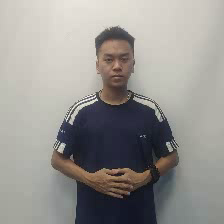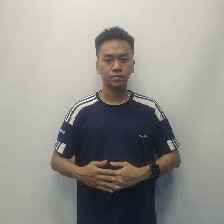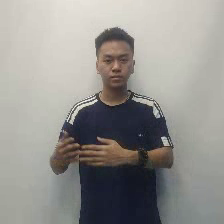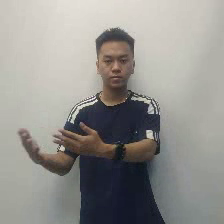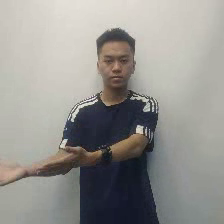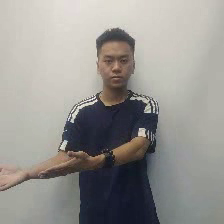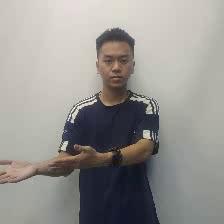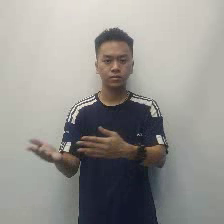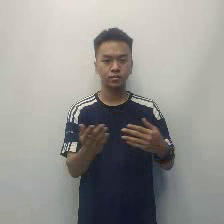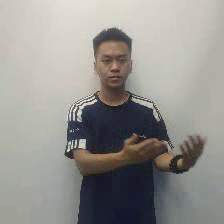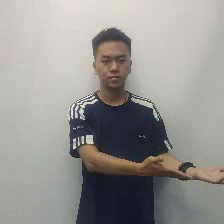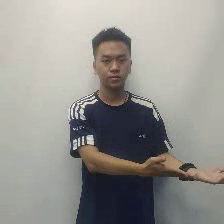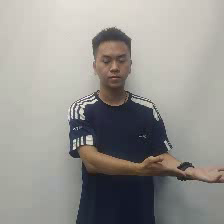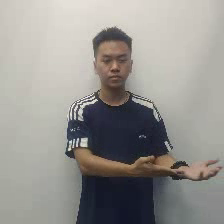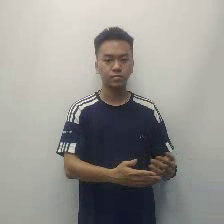Mời vào